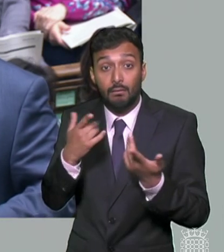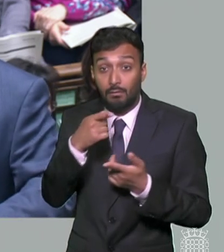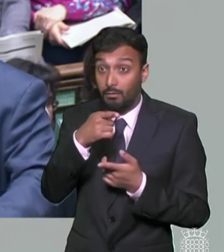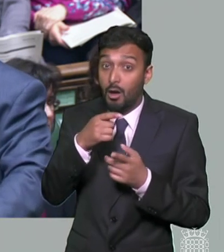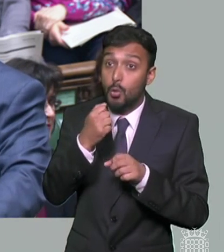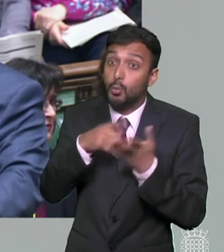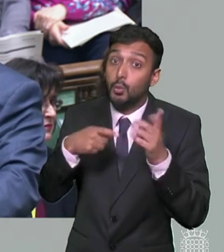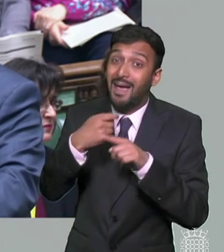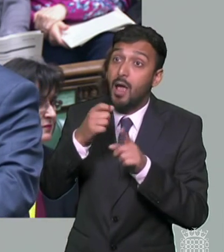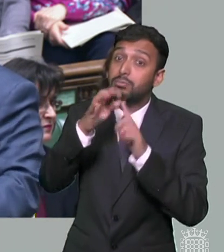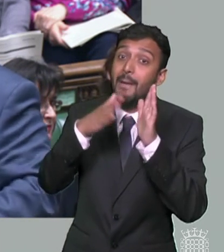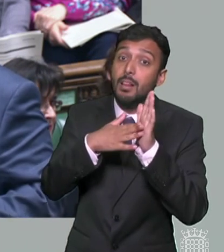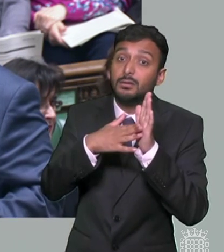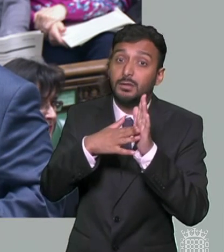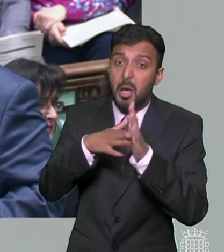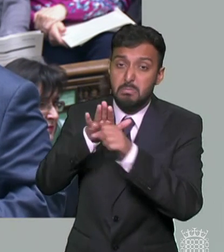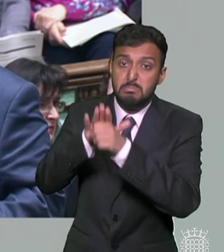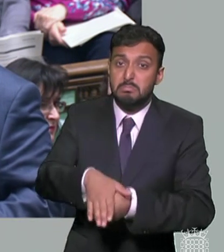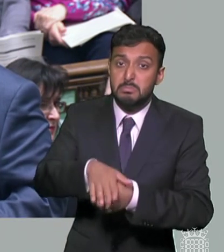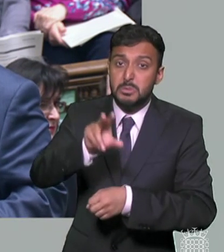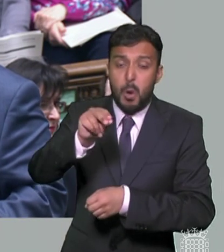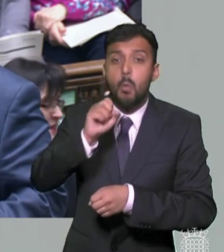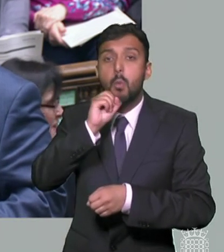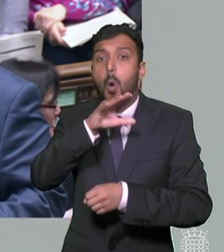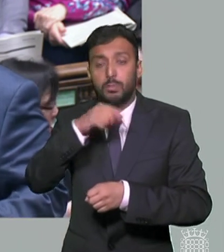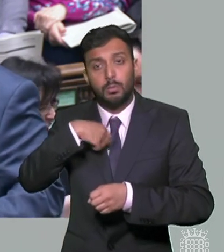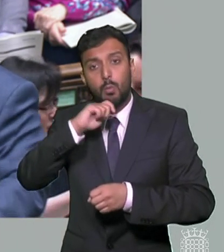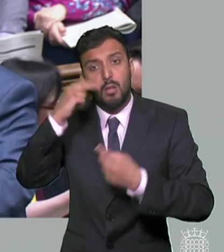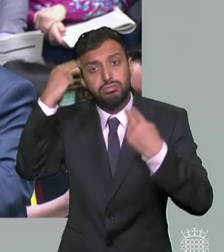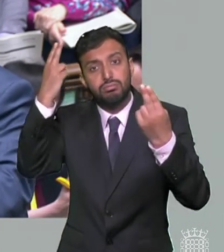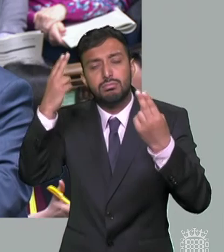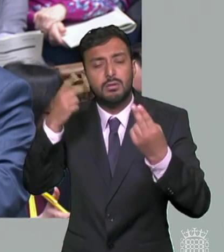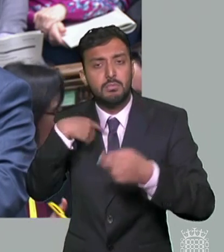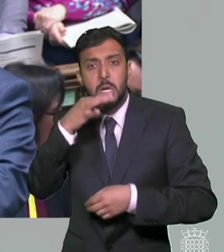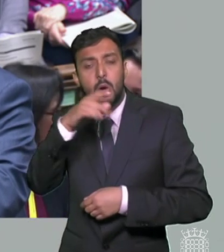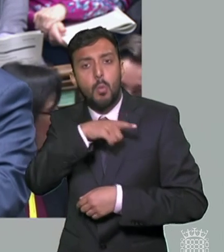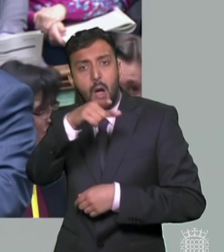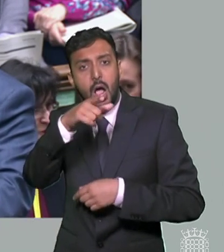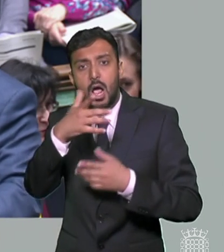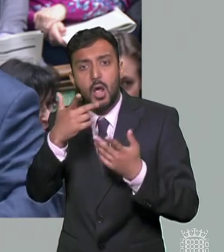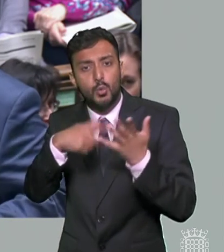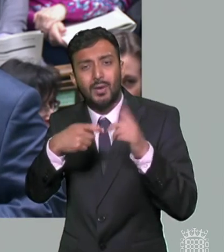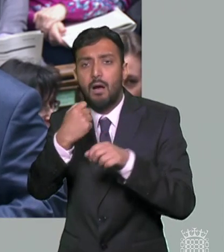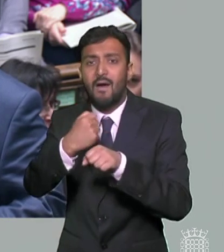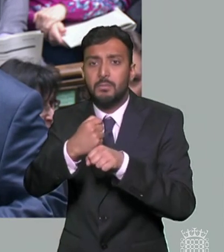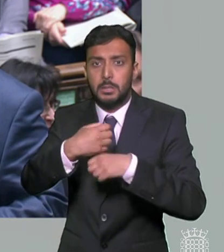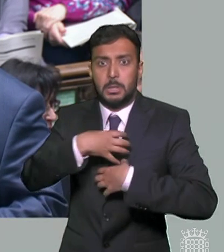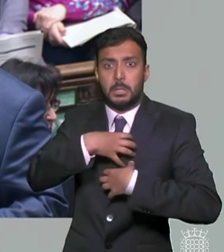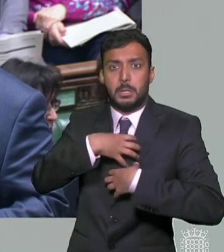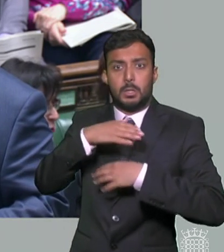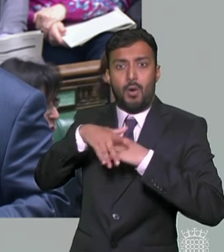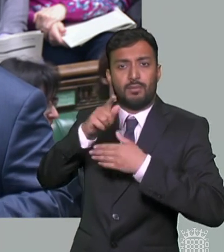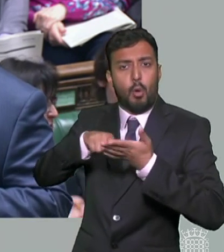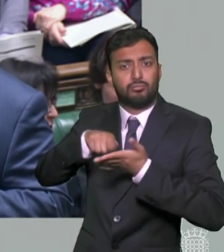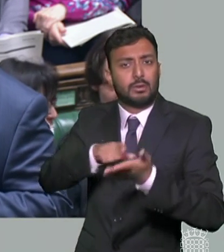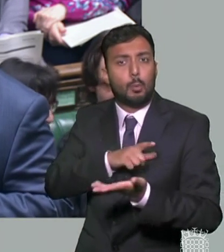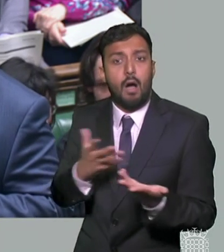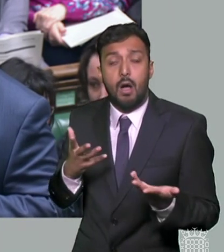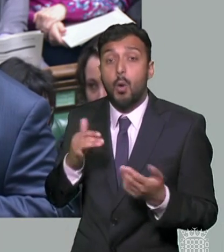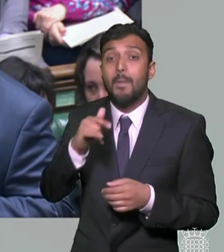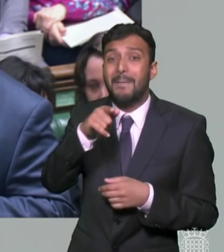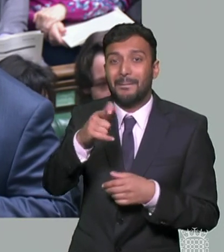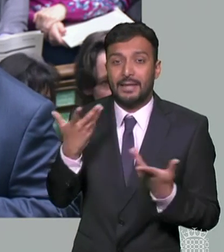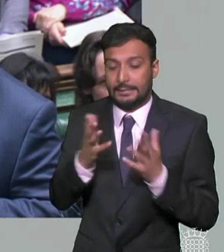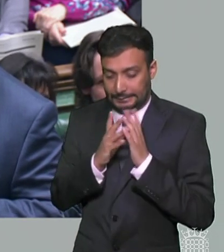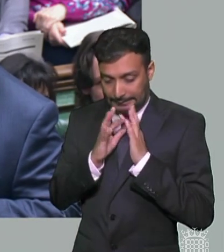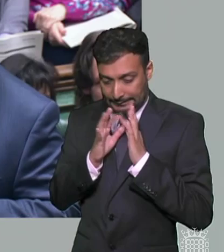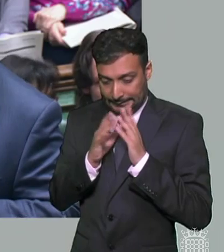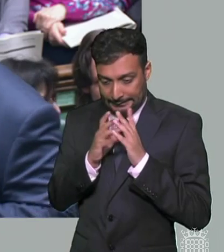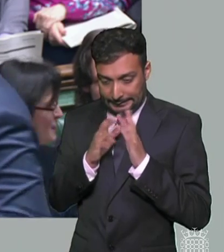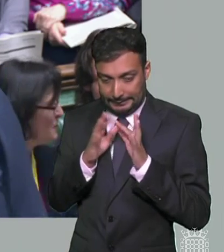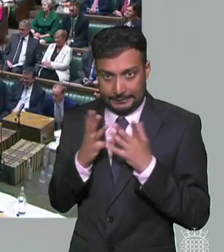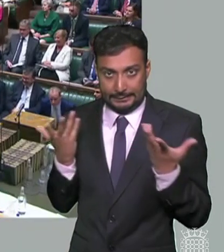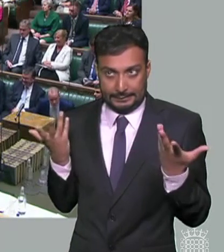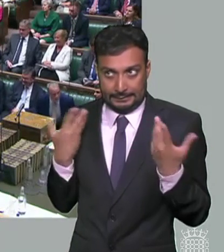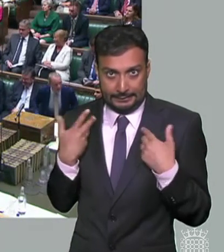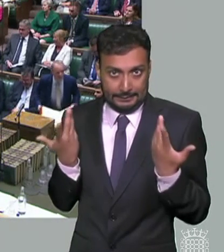So why are the UK Government scared of democracy, or is it simply that they have run out of ideas to defend the failing Westminster system?